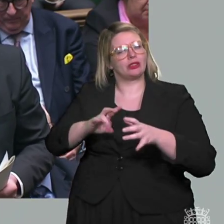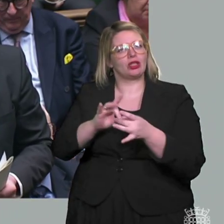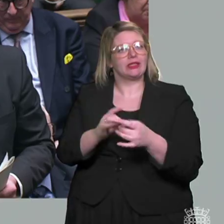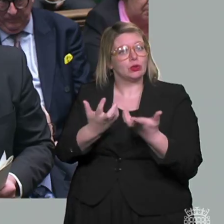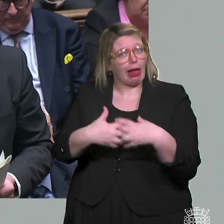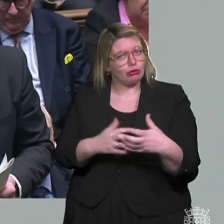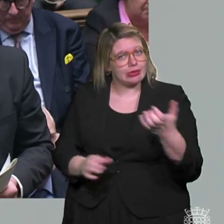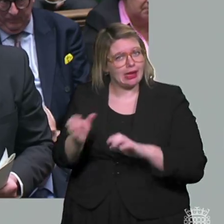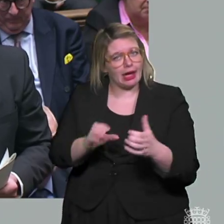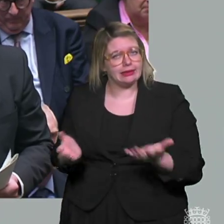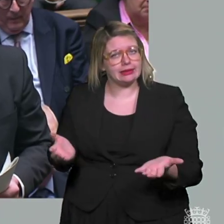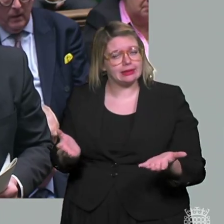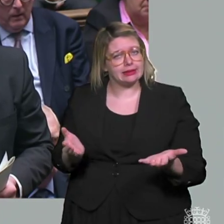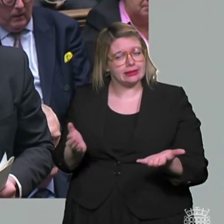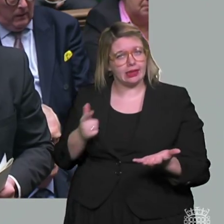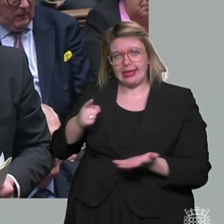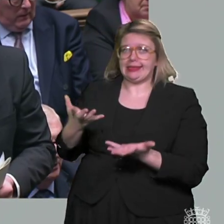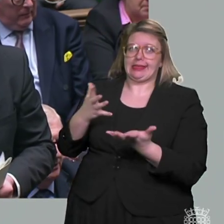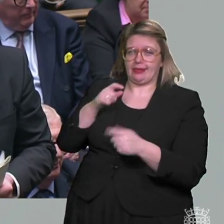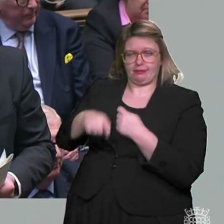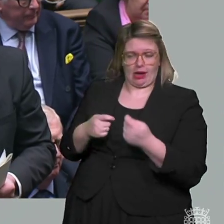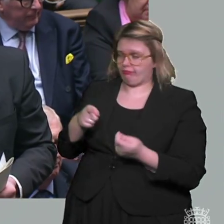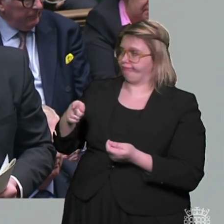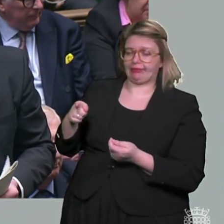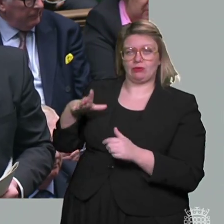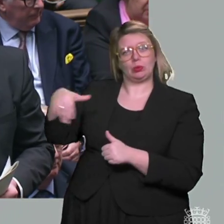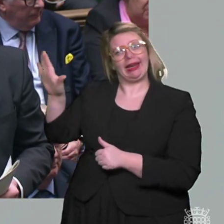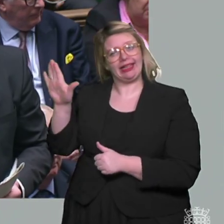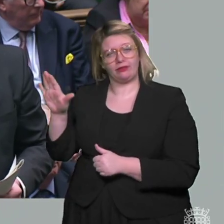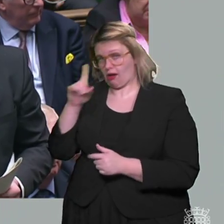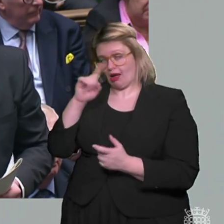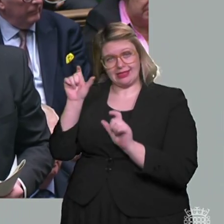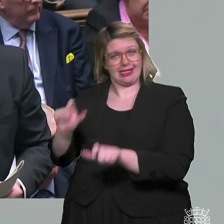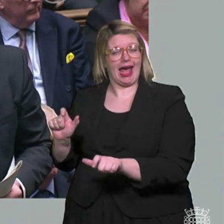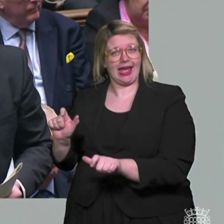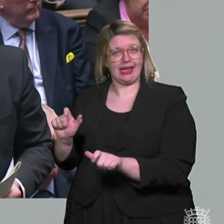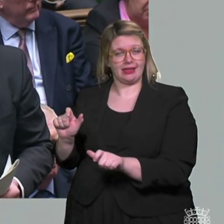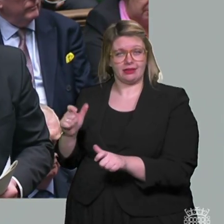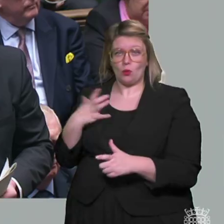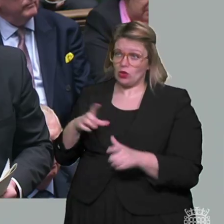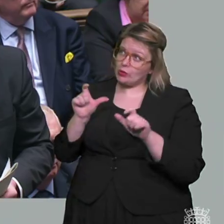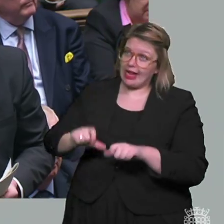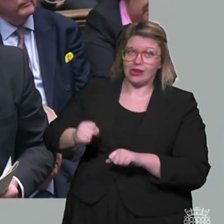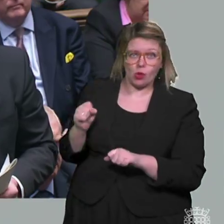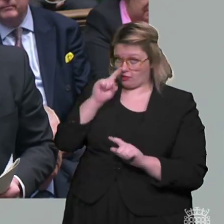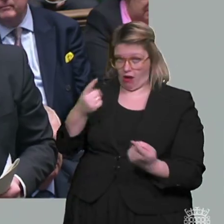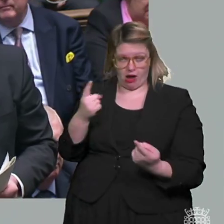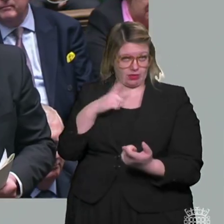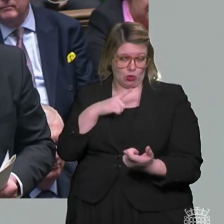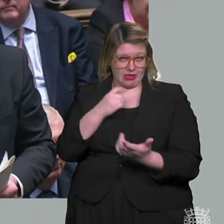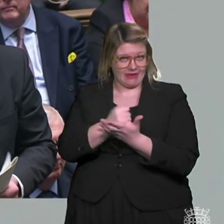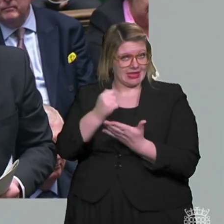The complexities of the system, and the attached costs, are making it impossible for him to choose to reside in Scotland.